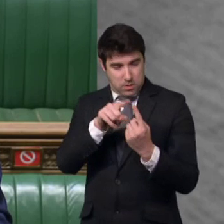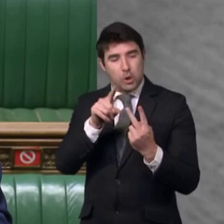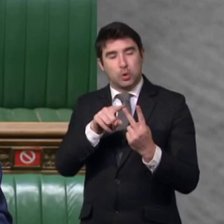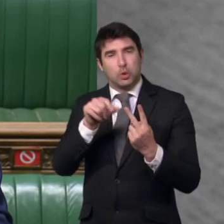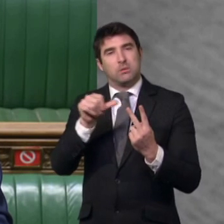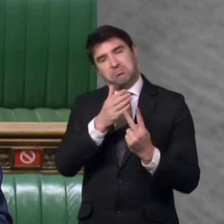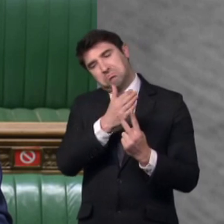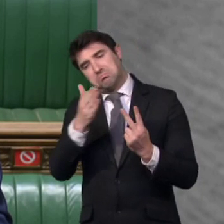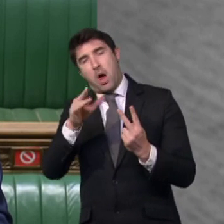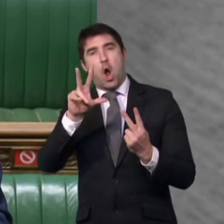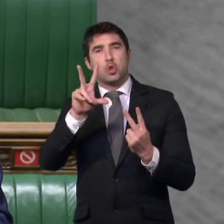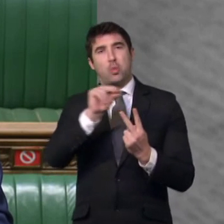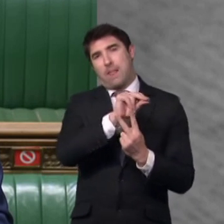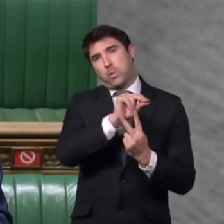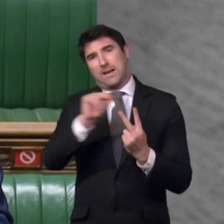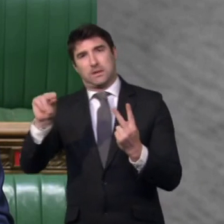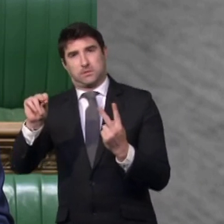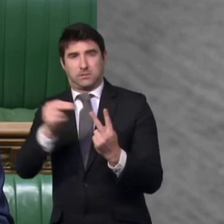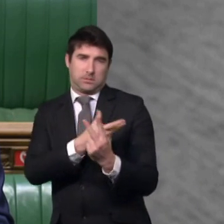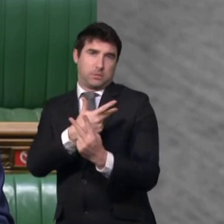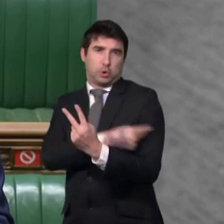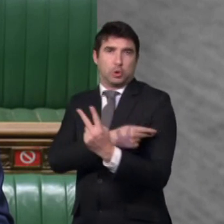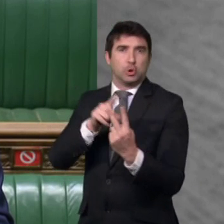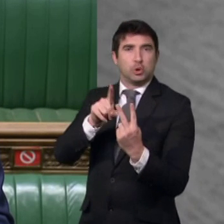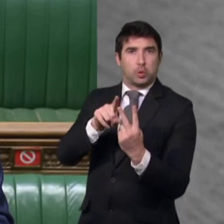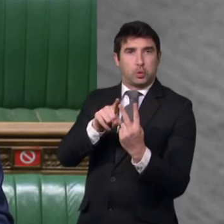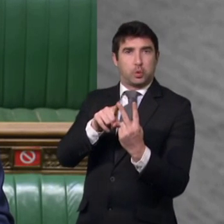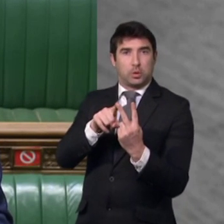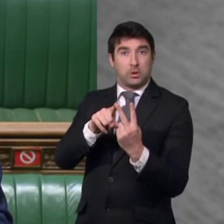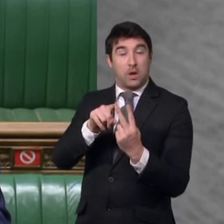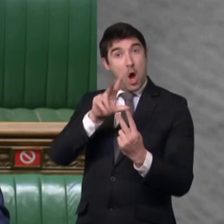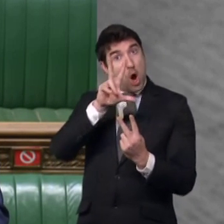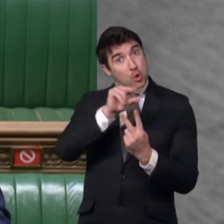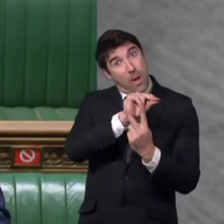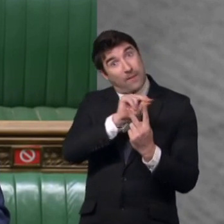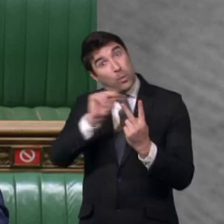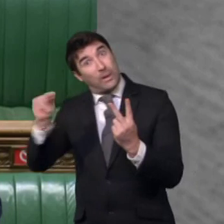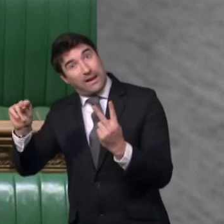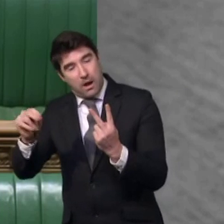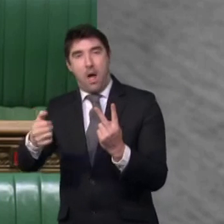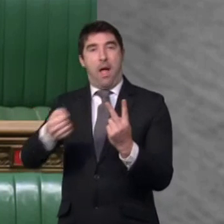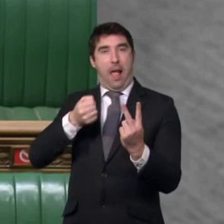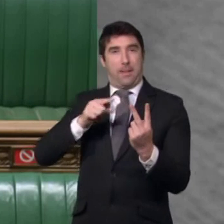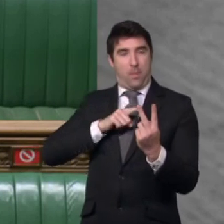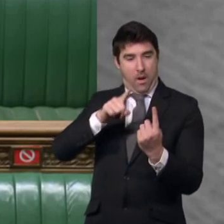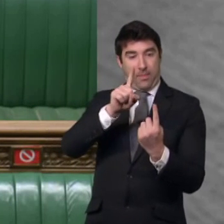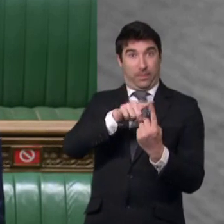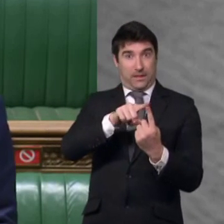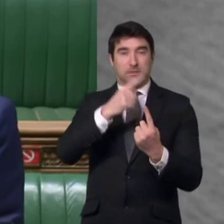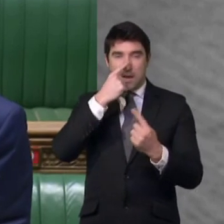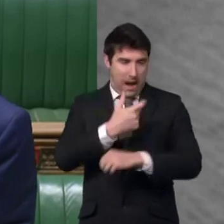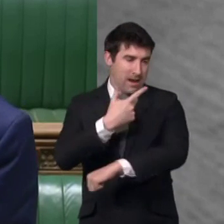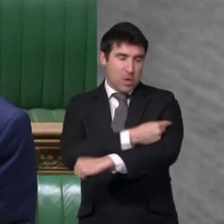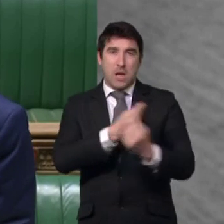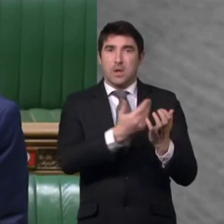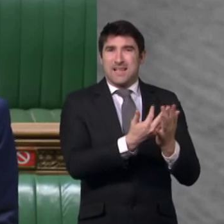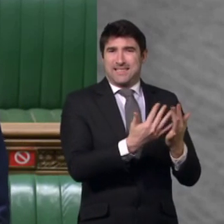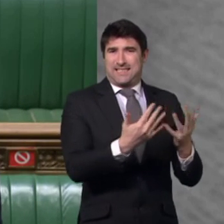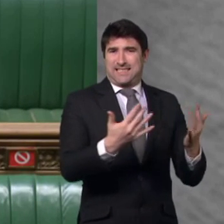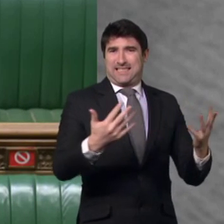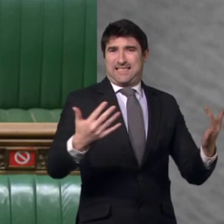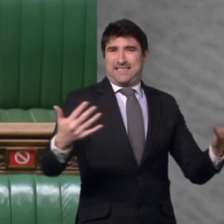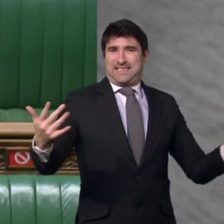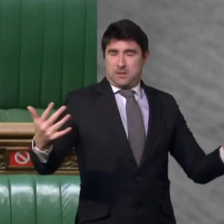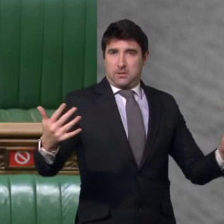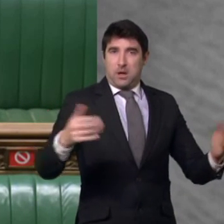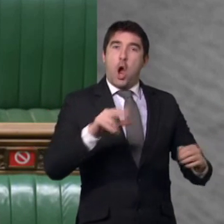This means we can increase the speed at which we vaccinate people for the first 12 weeks before we return to deliver the second doses for longer term protection.